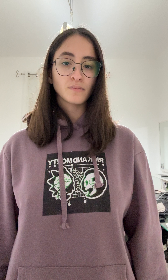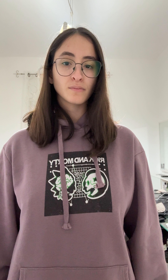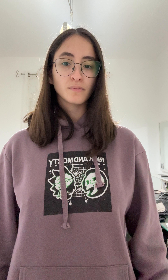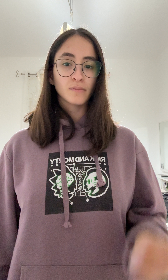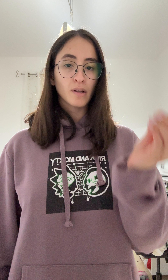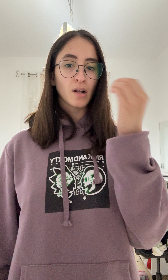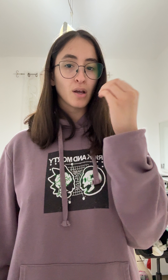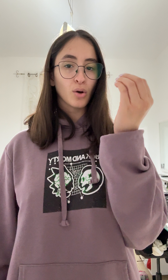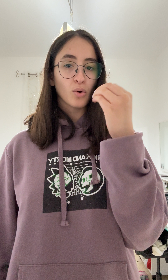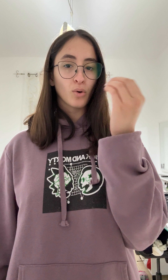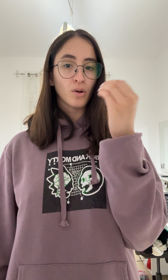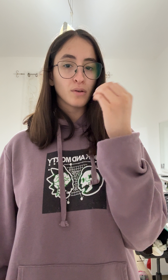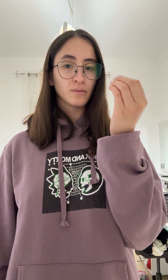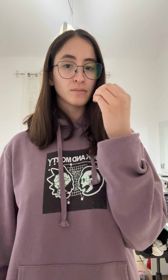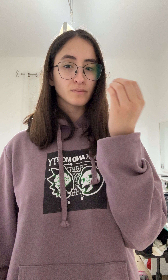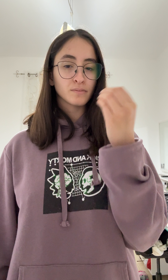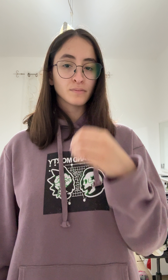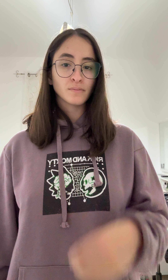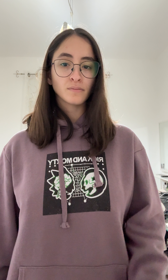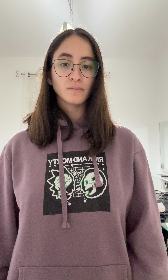לאכול